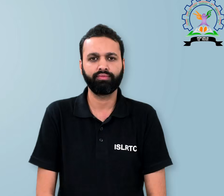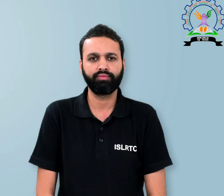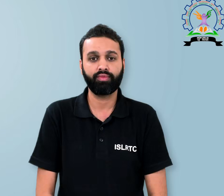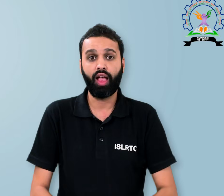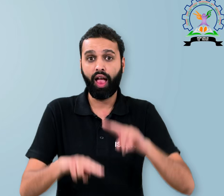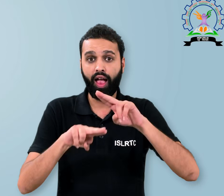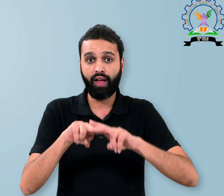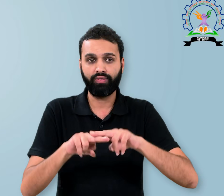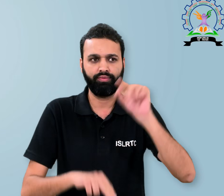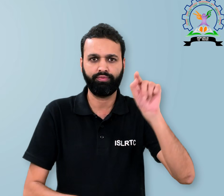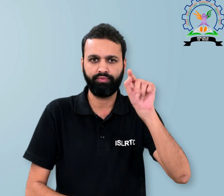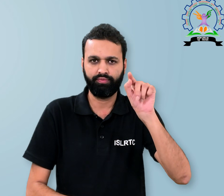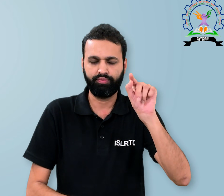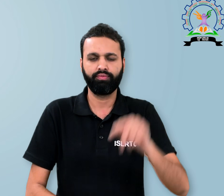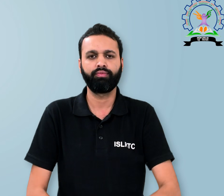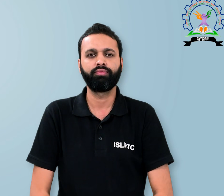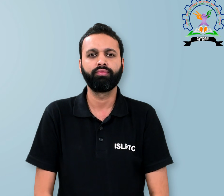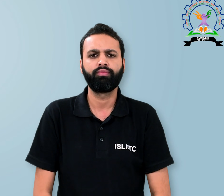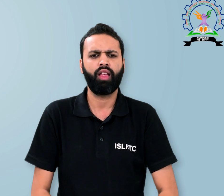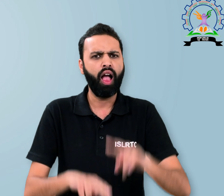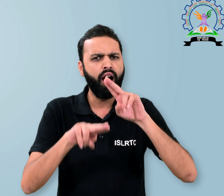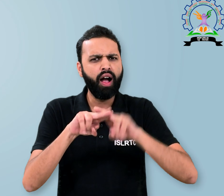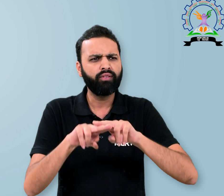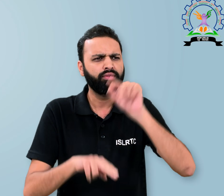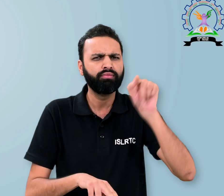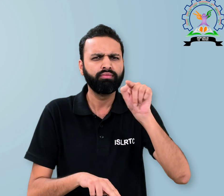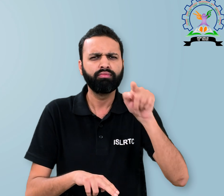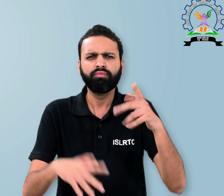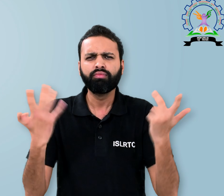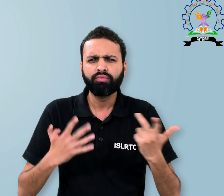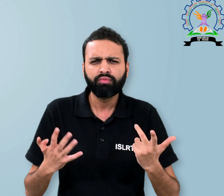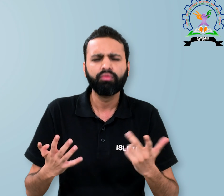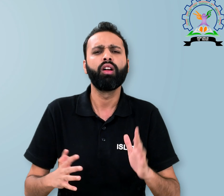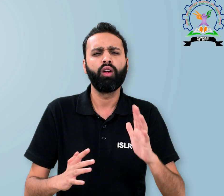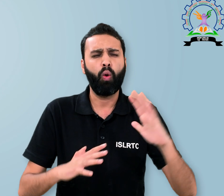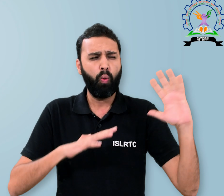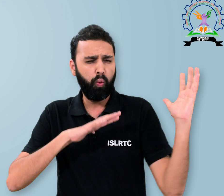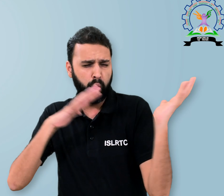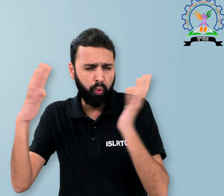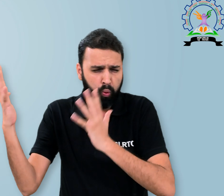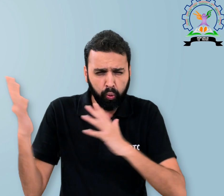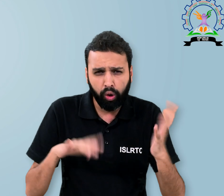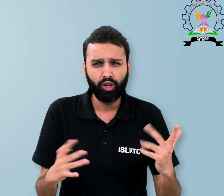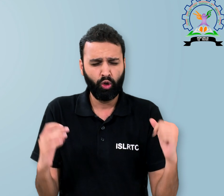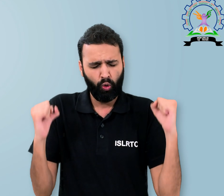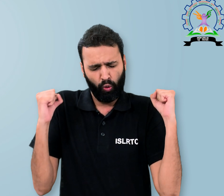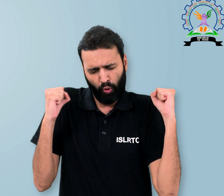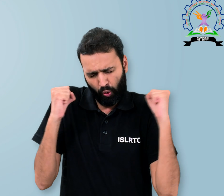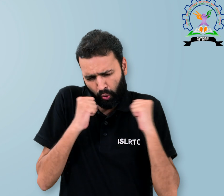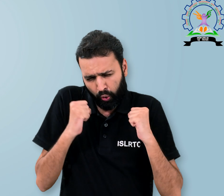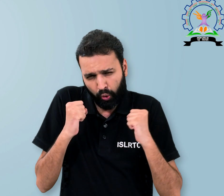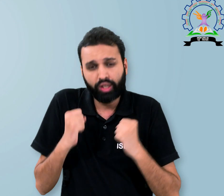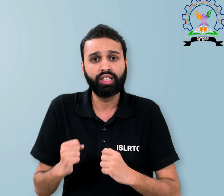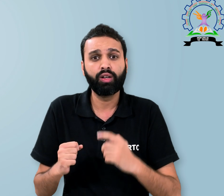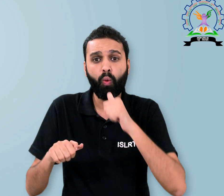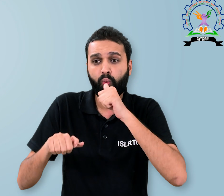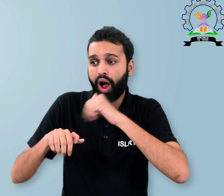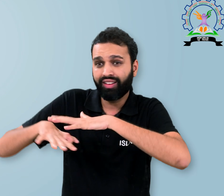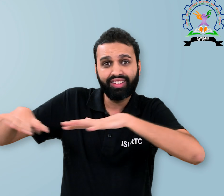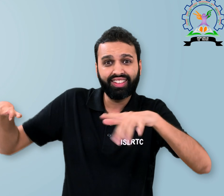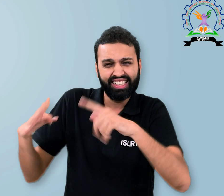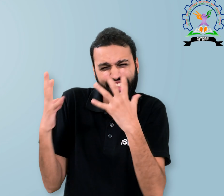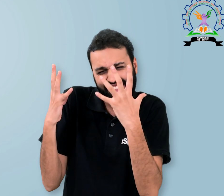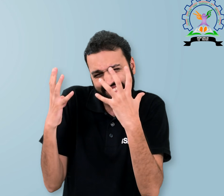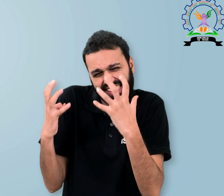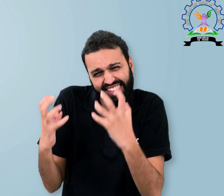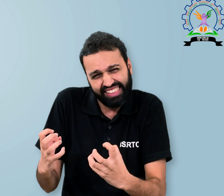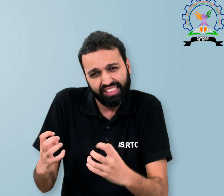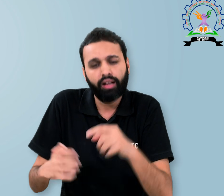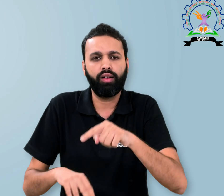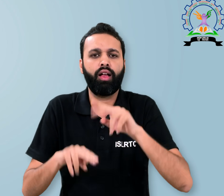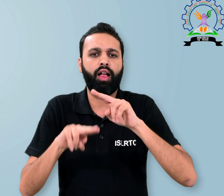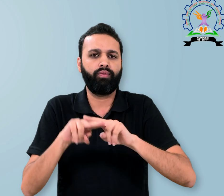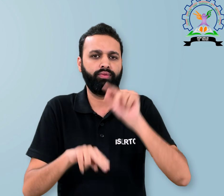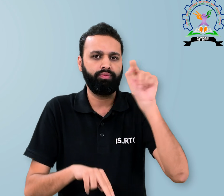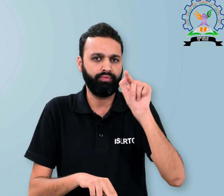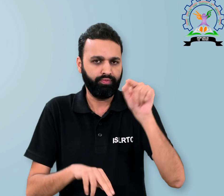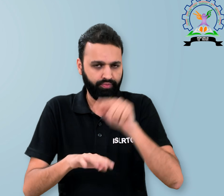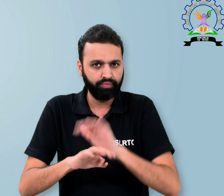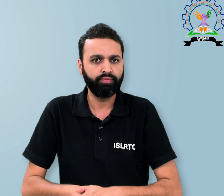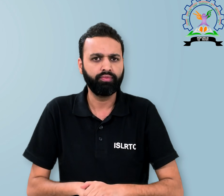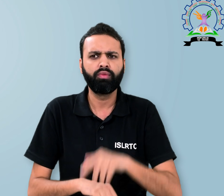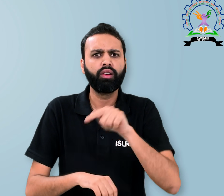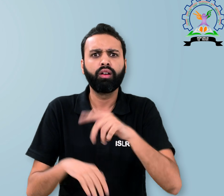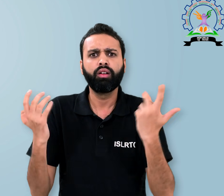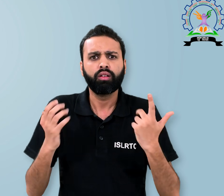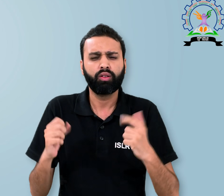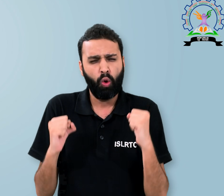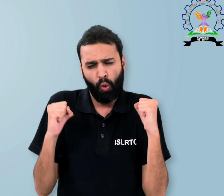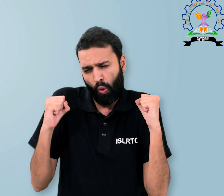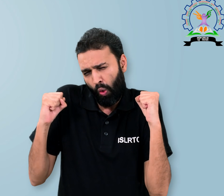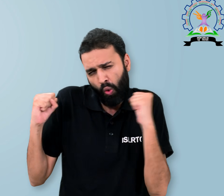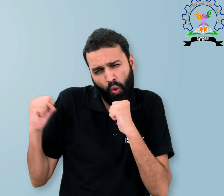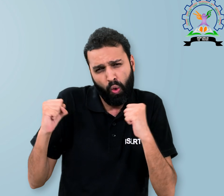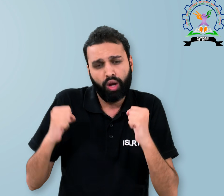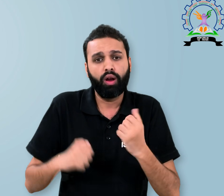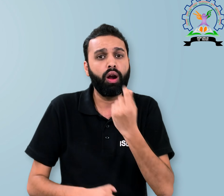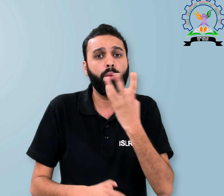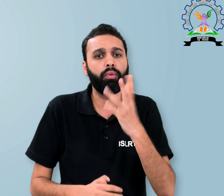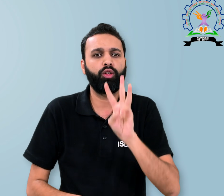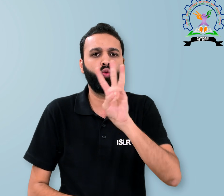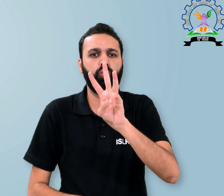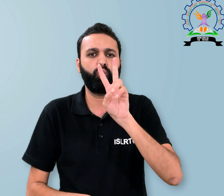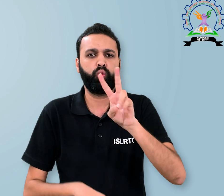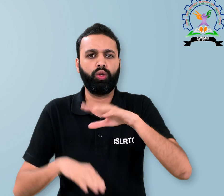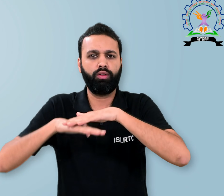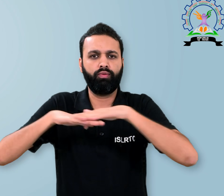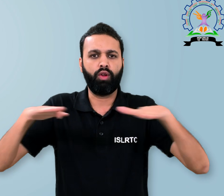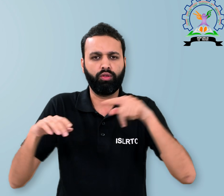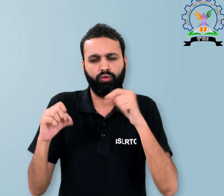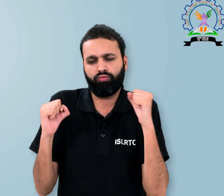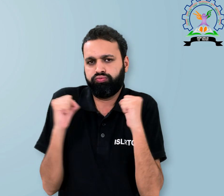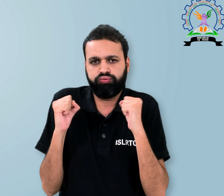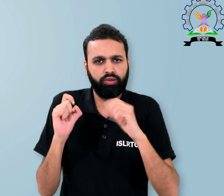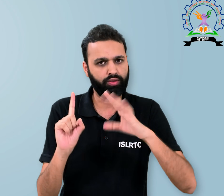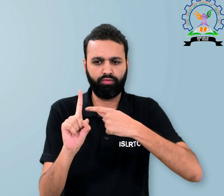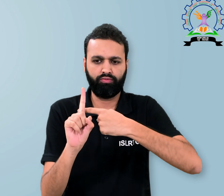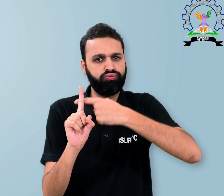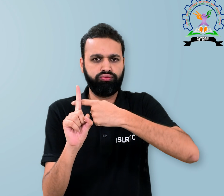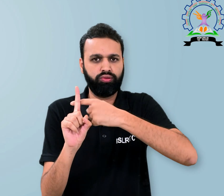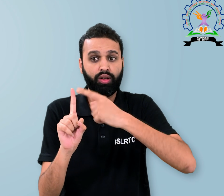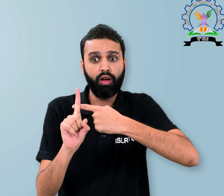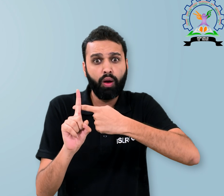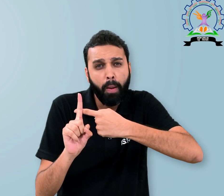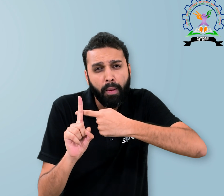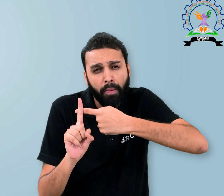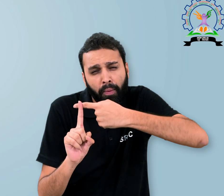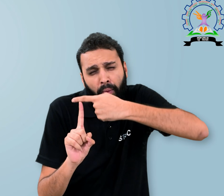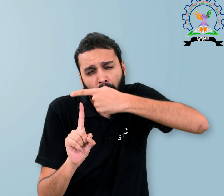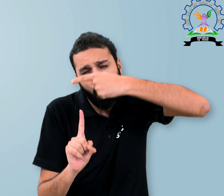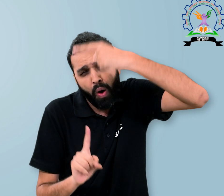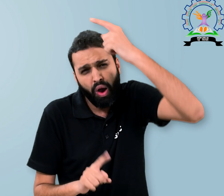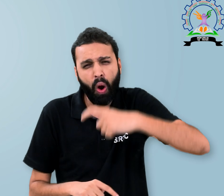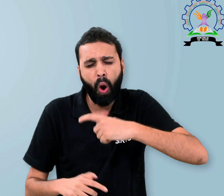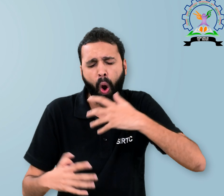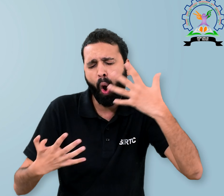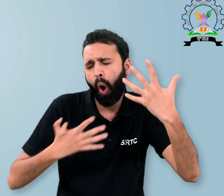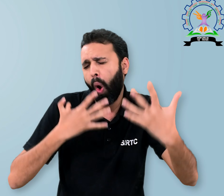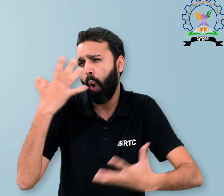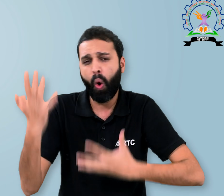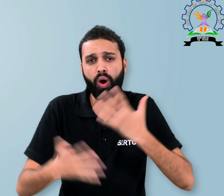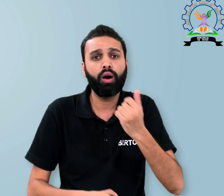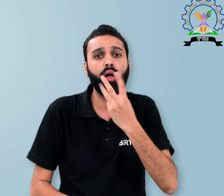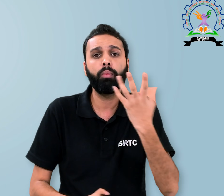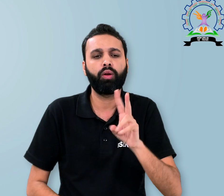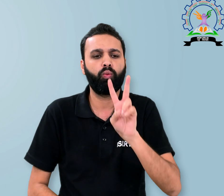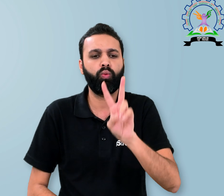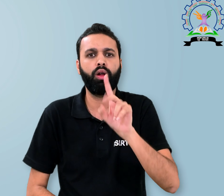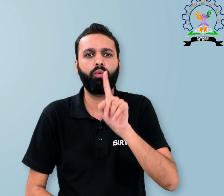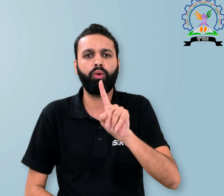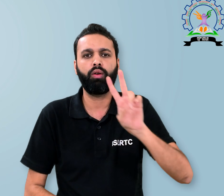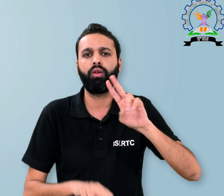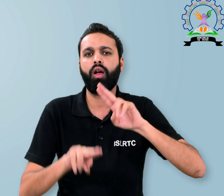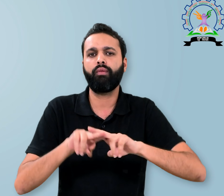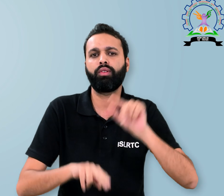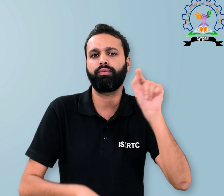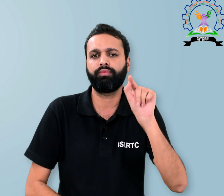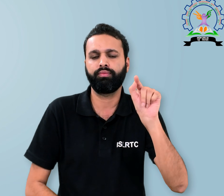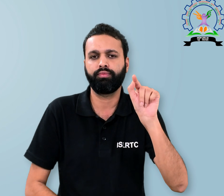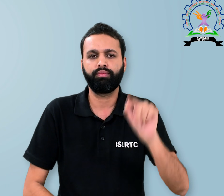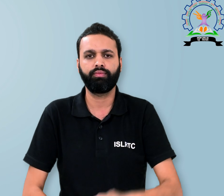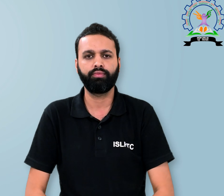Fahrenheit Fahrenheit is a scale for measuring temperature, in which water freezes at 32 degrees and boils at 212 degrees. The symbol is °F.